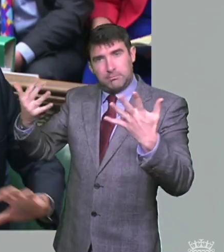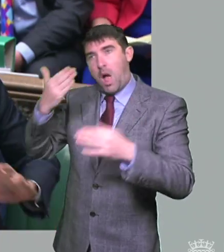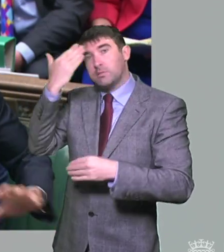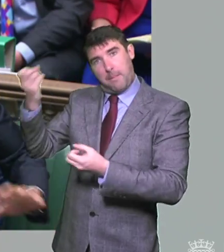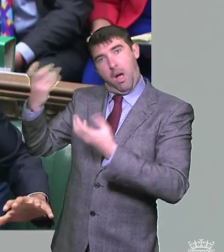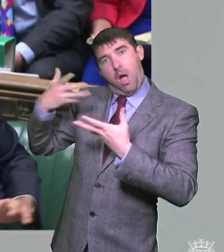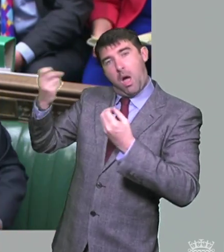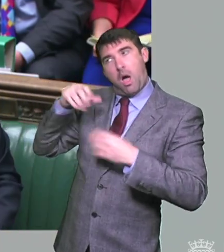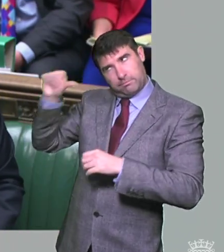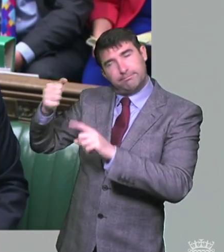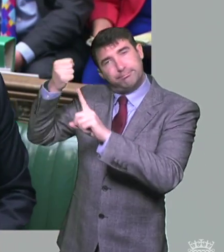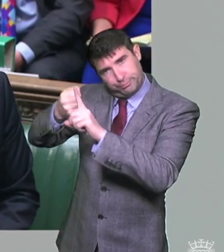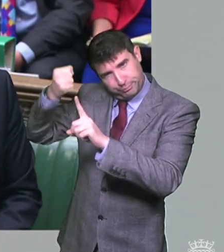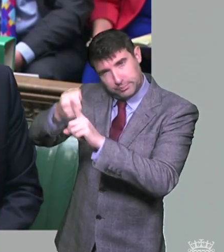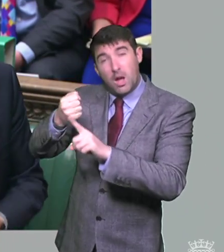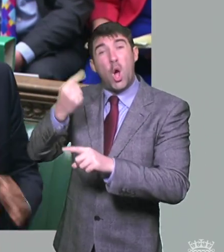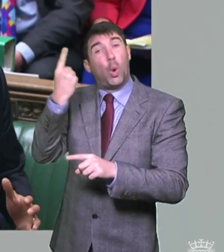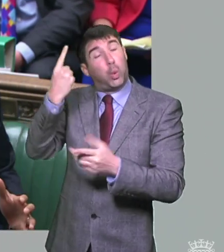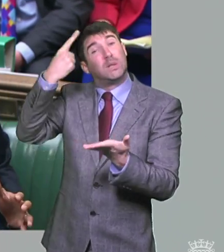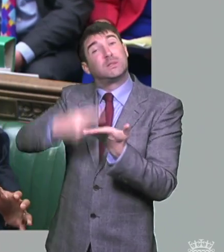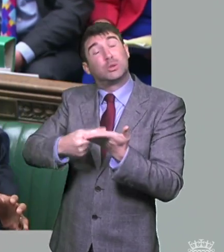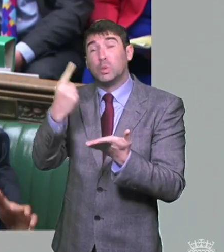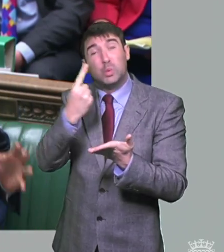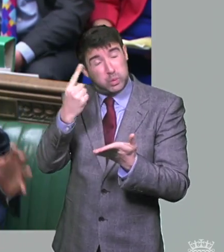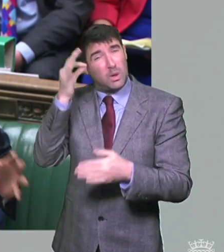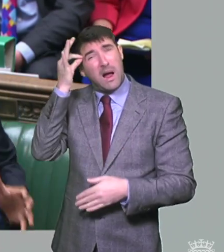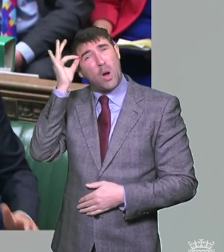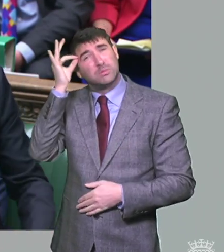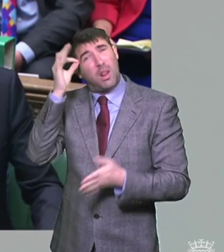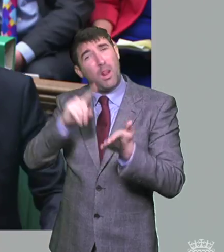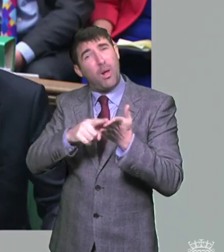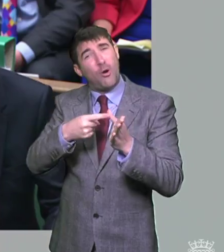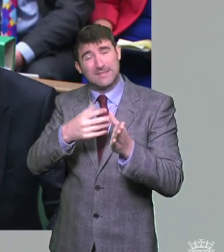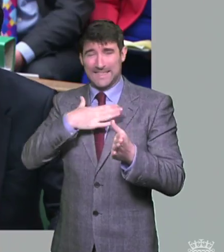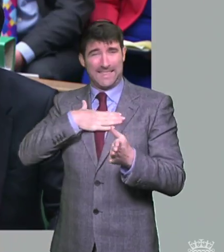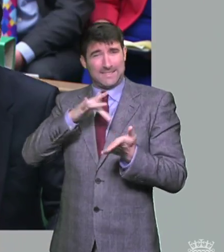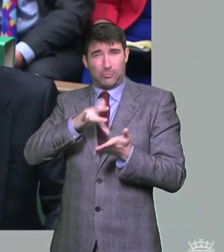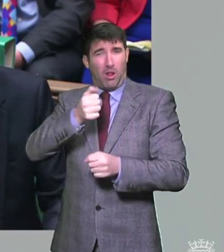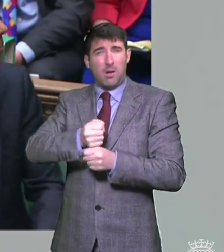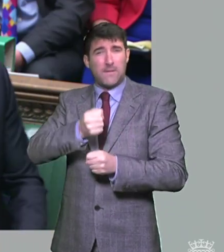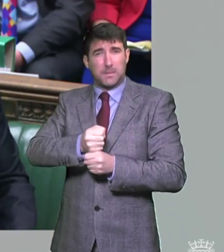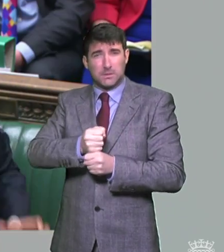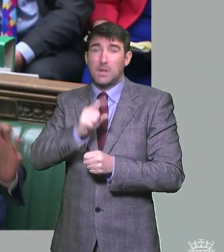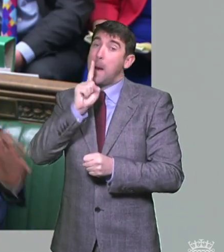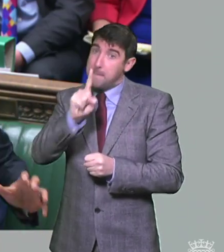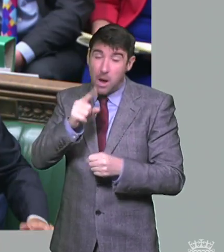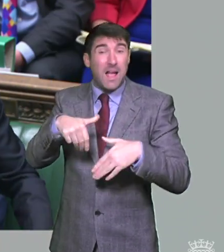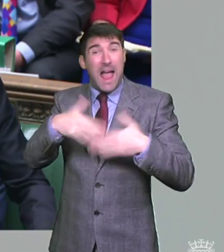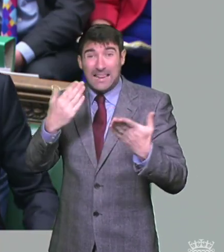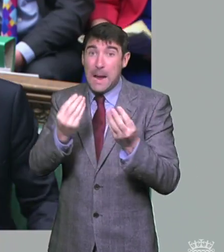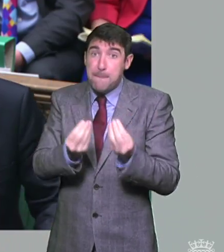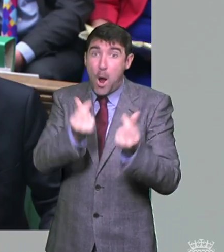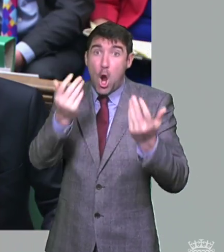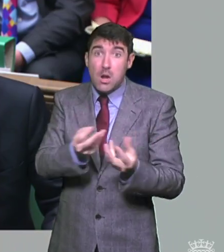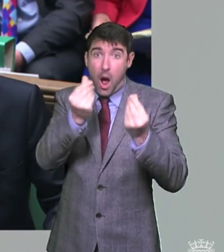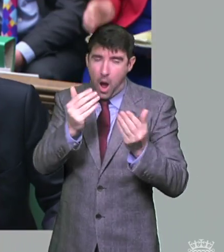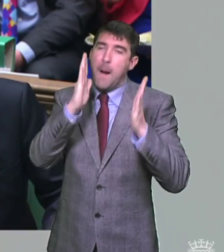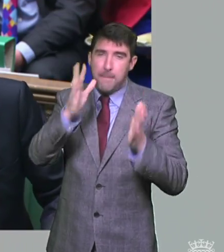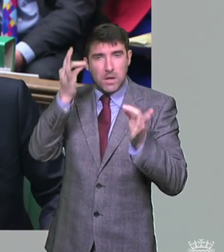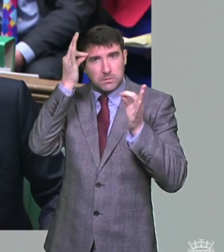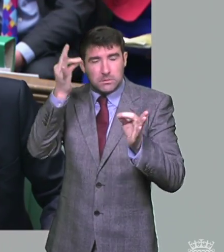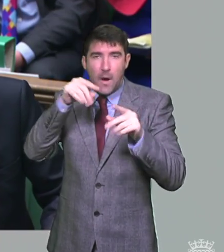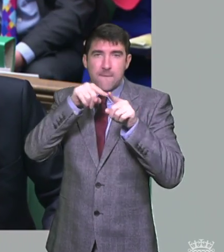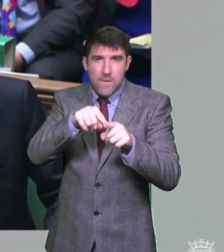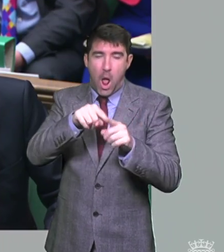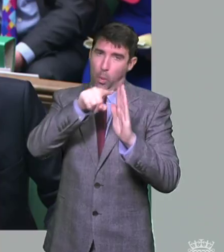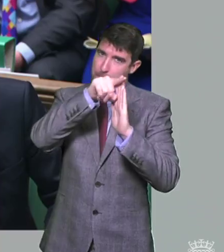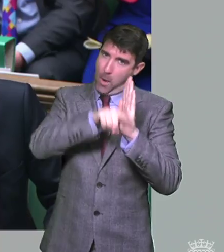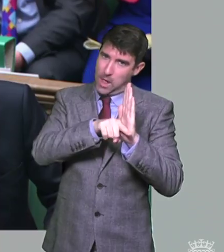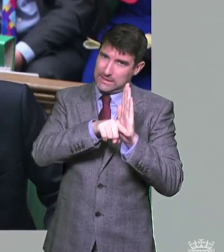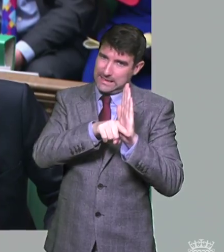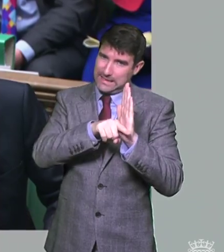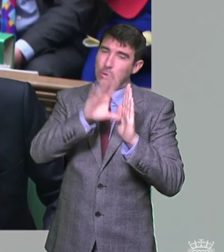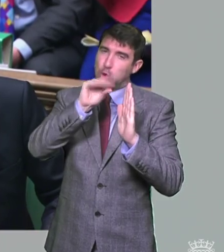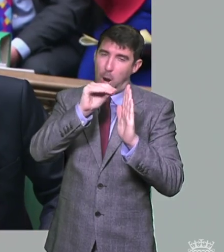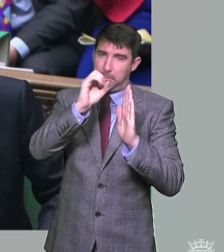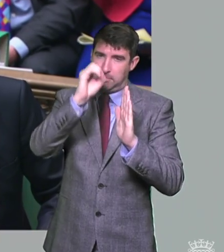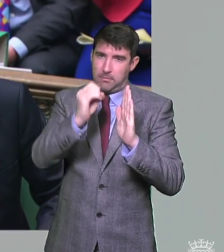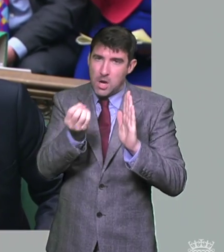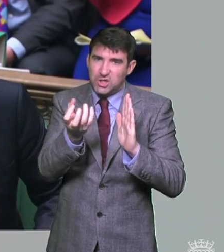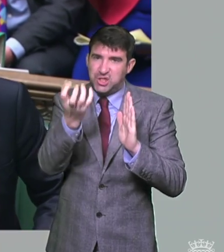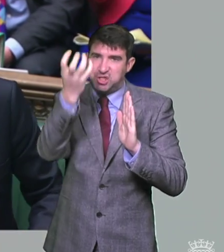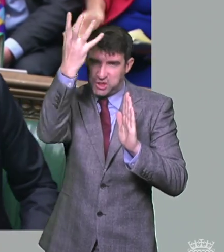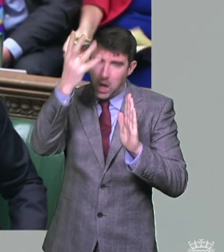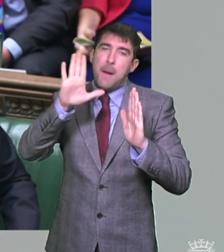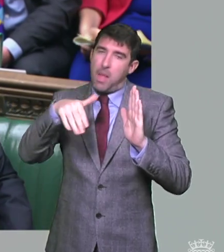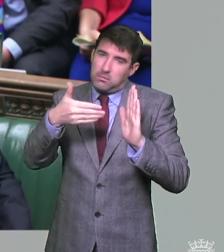He will know that local authorities determine these issues, but I reassure him that all large incinerators in England must comply with strict emission limits and receive permits only if plants do not cause any damage to human health.